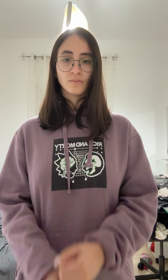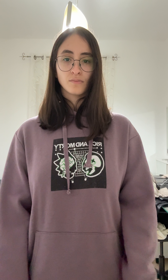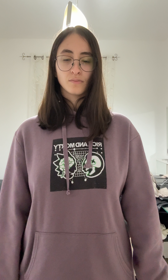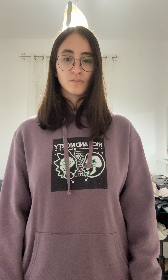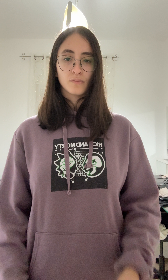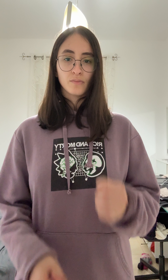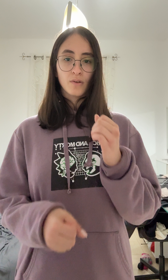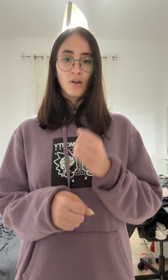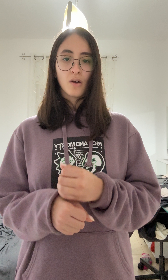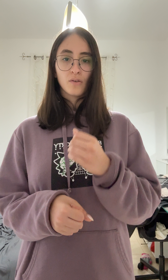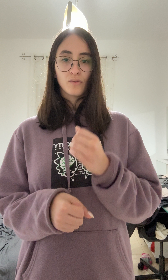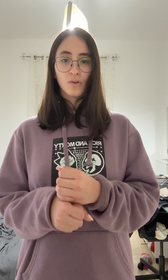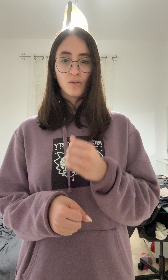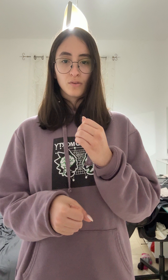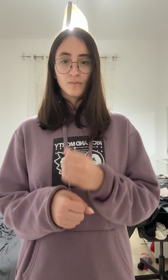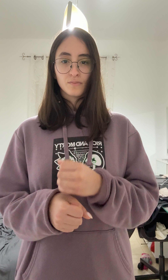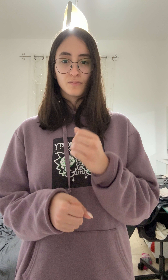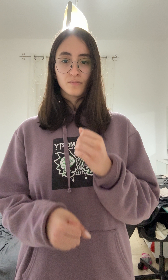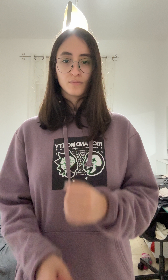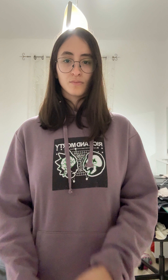לעבוד